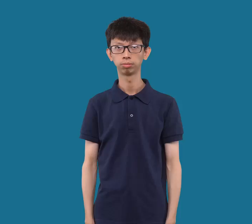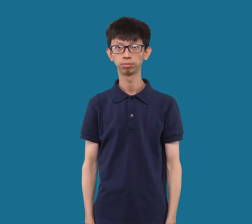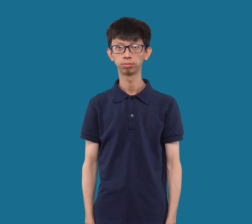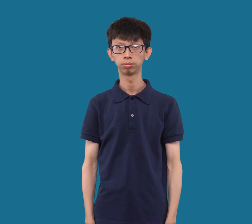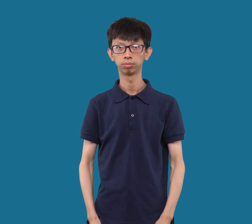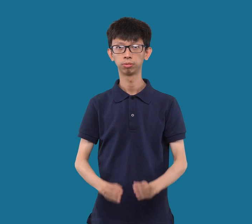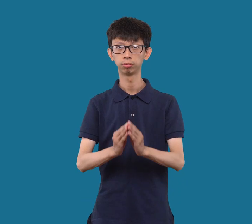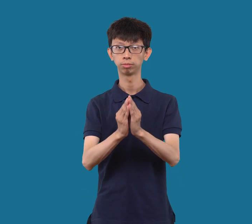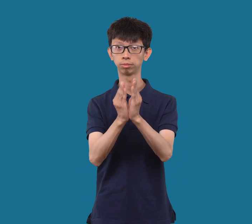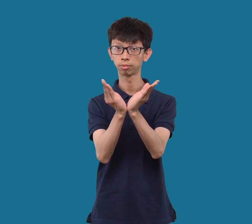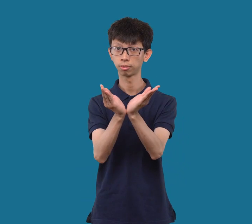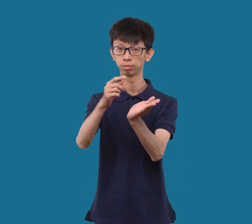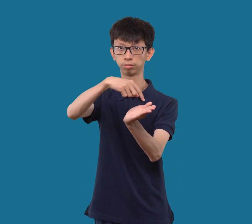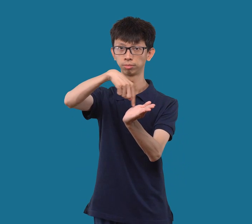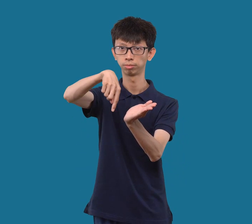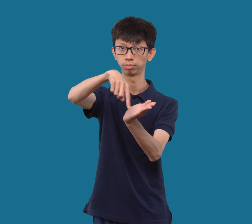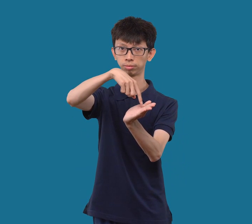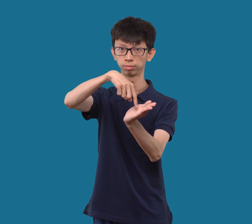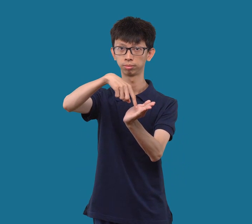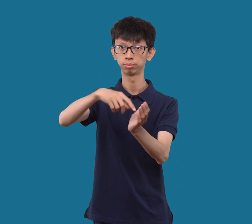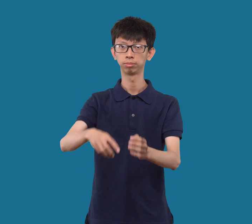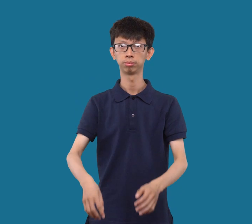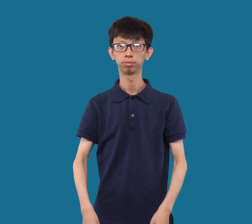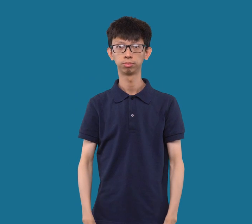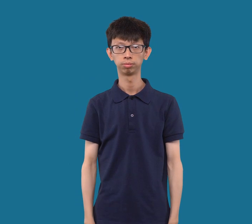đài sen